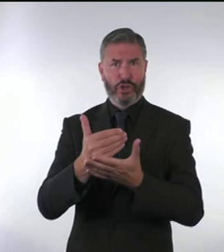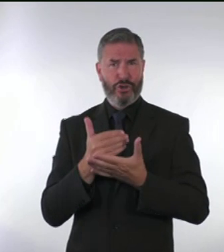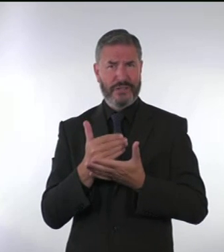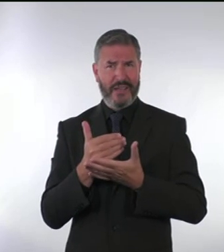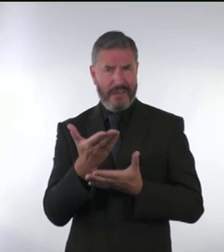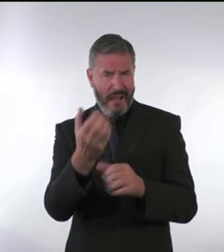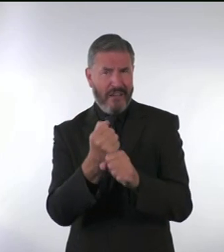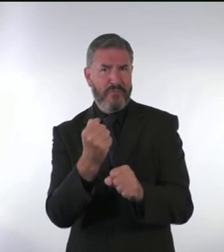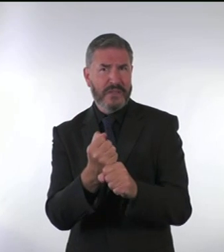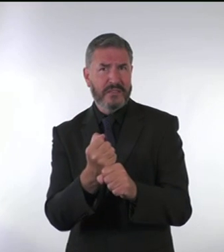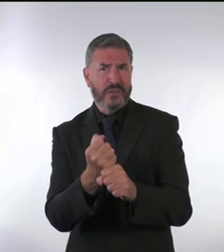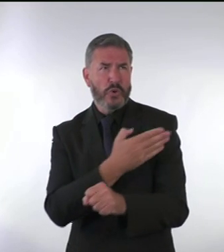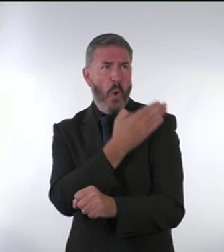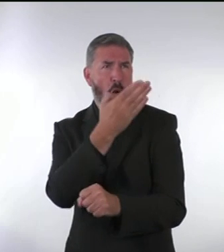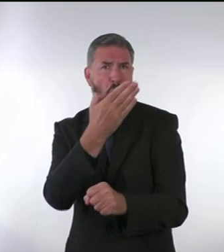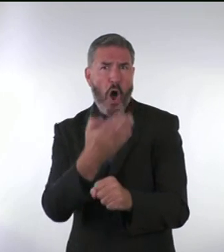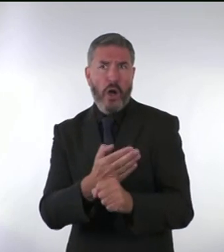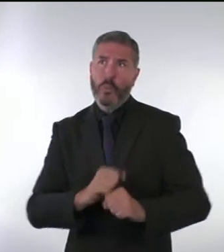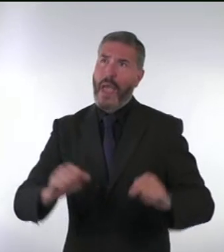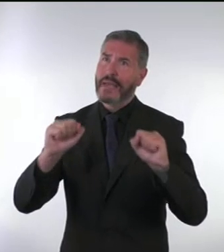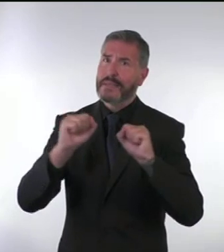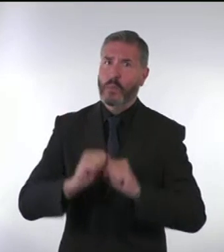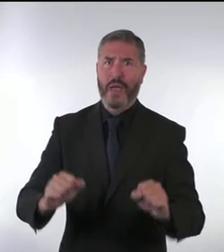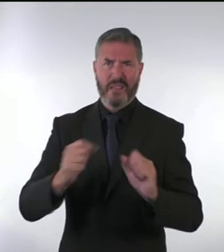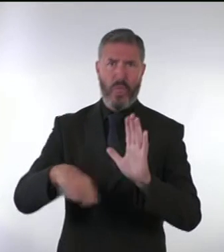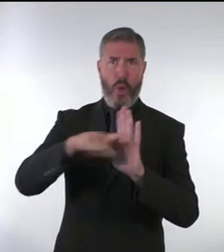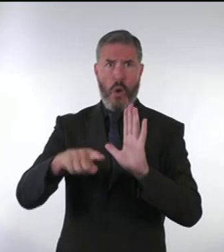Why have the Government delayed so long in introducing that legislation?